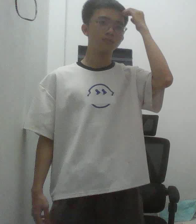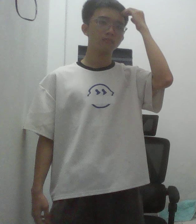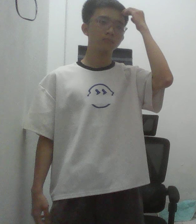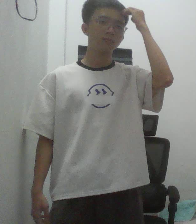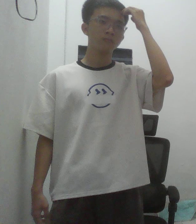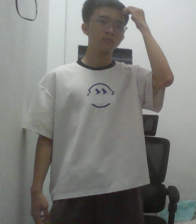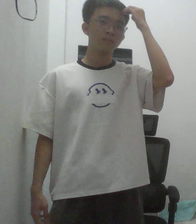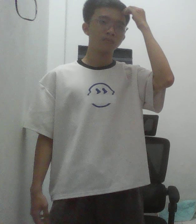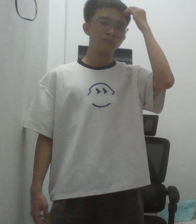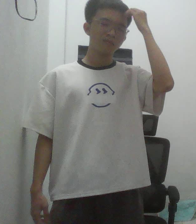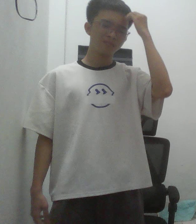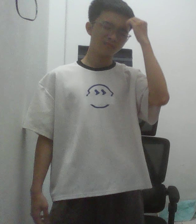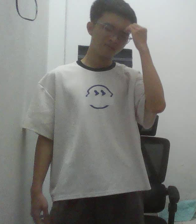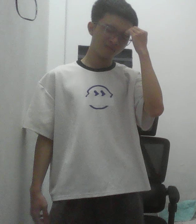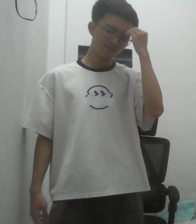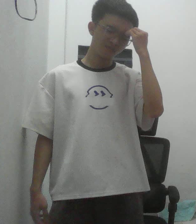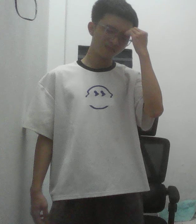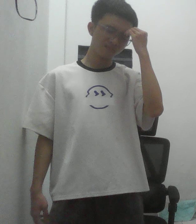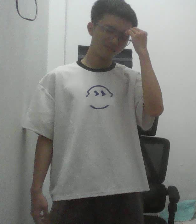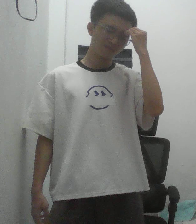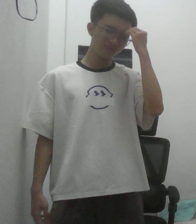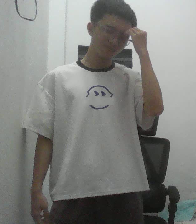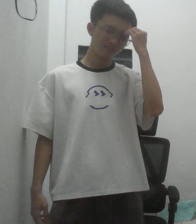benh